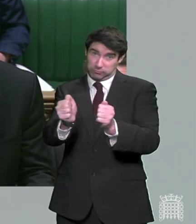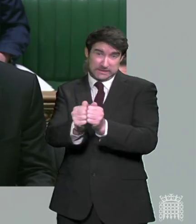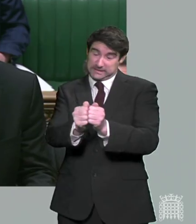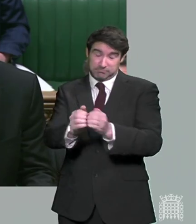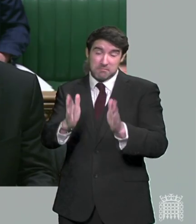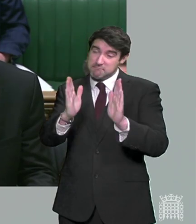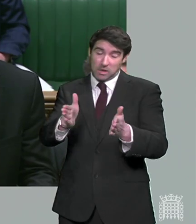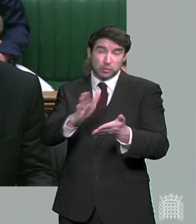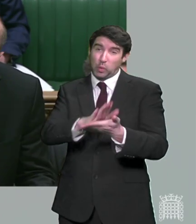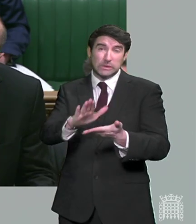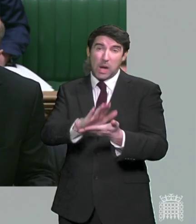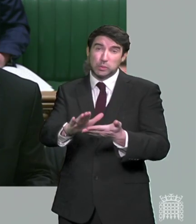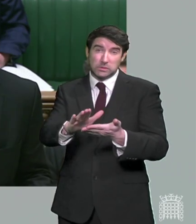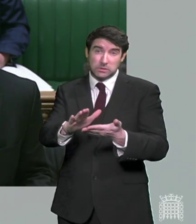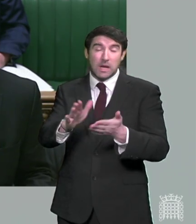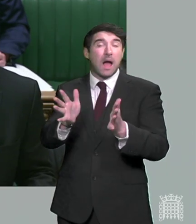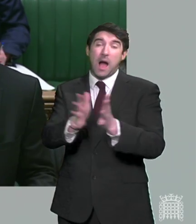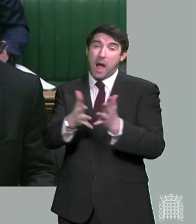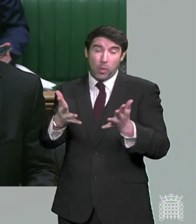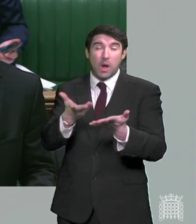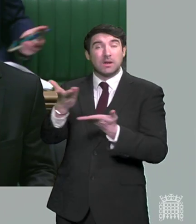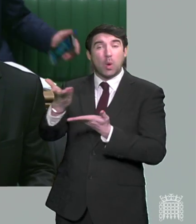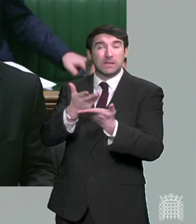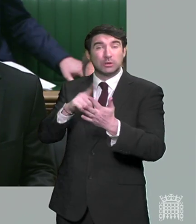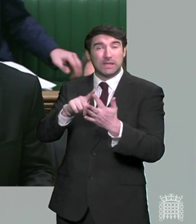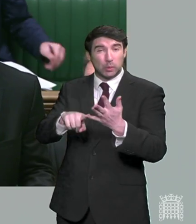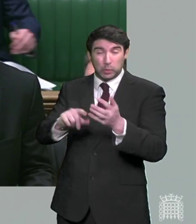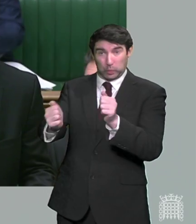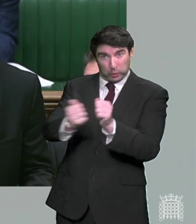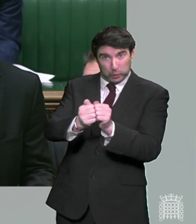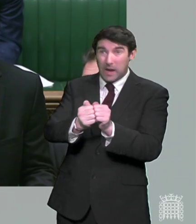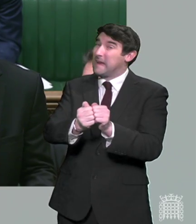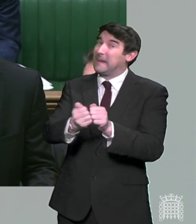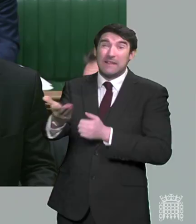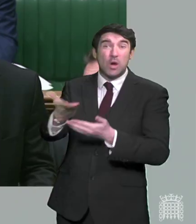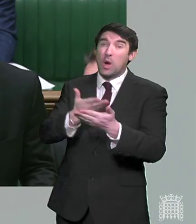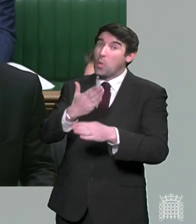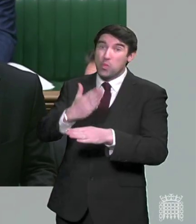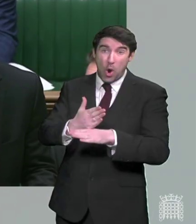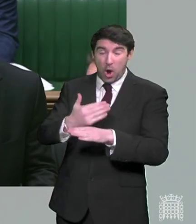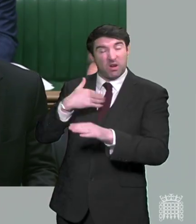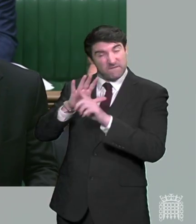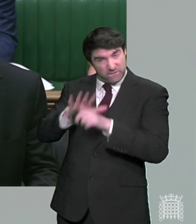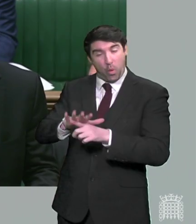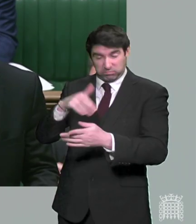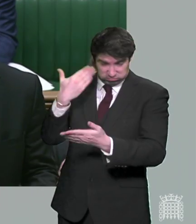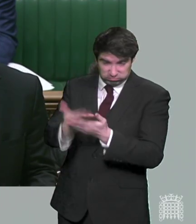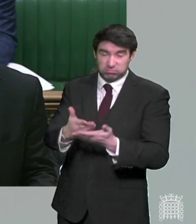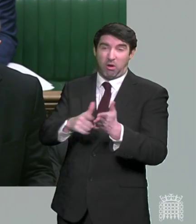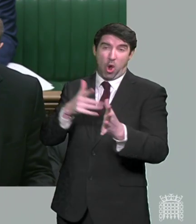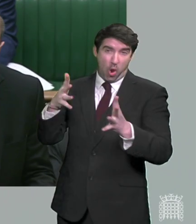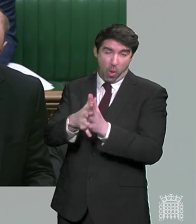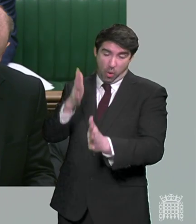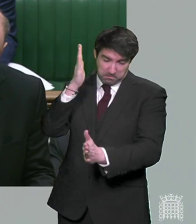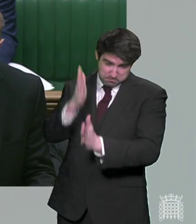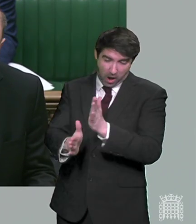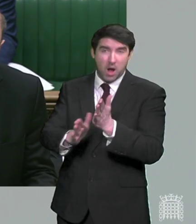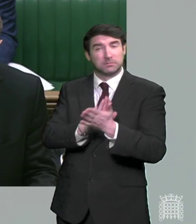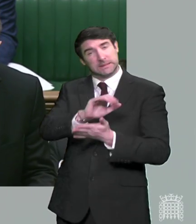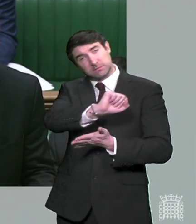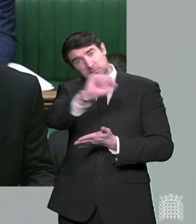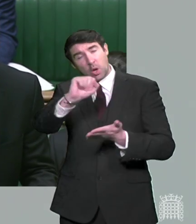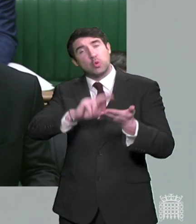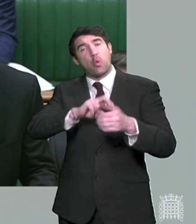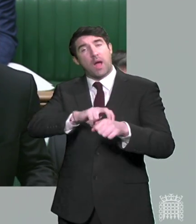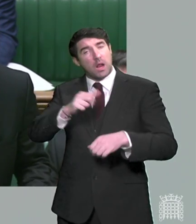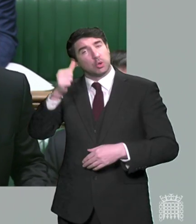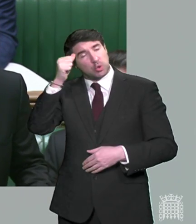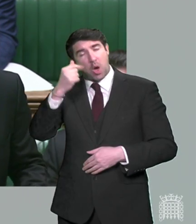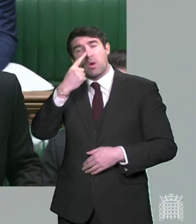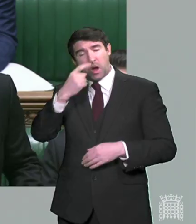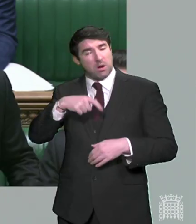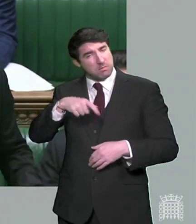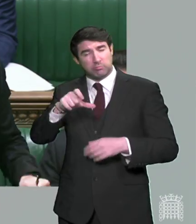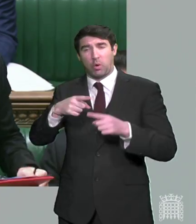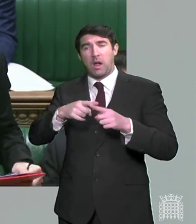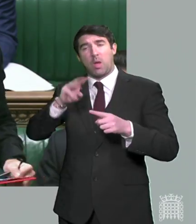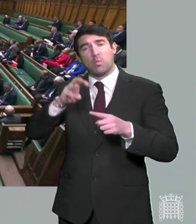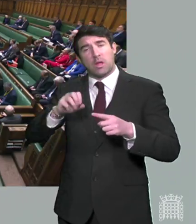We need to get to a position through negotiation, or maybe through the Northern Ireland Protocol Bill if negotiation does not work, so he knows that his constituents can receive goods east-west in the way they used to.